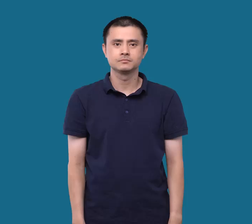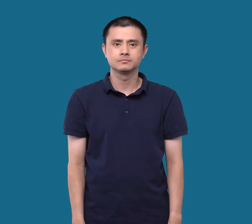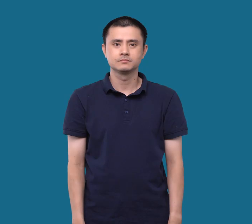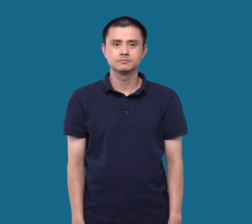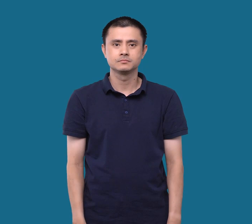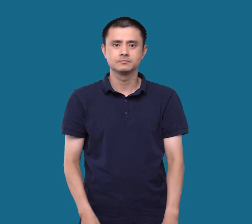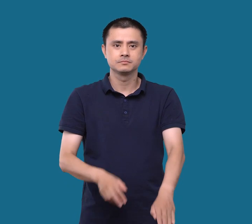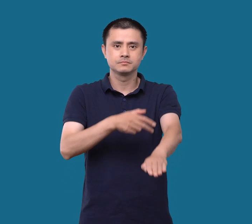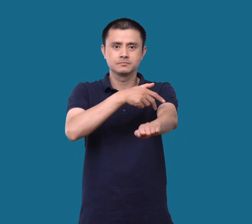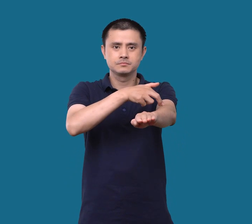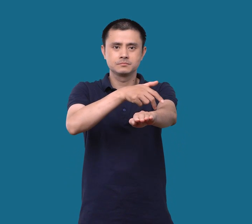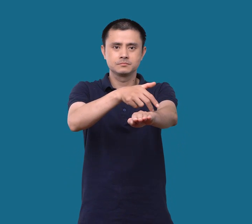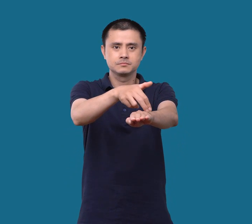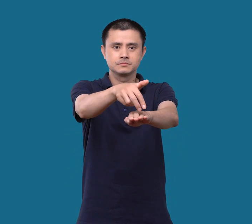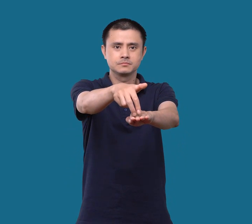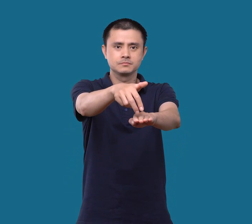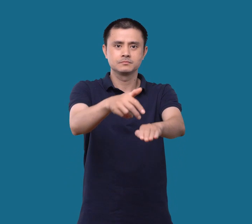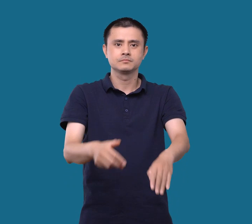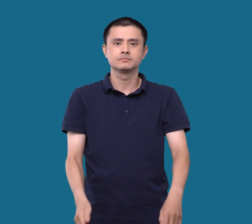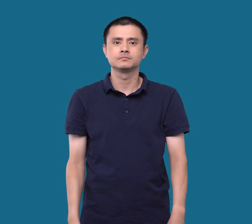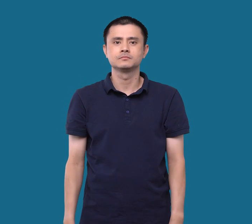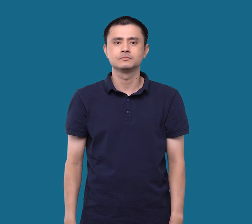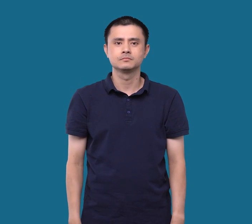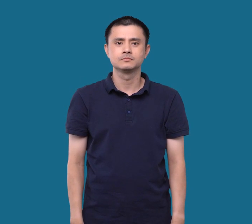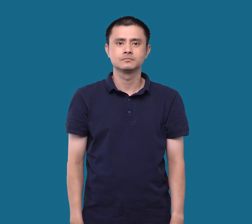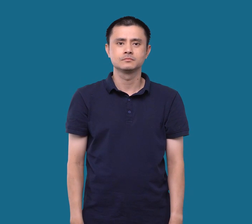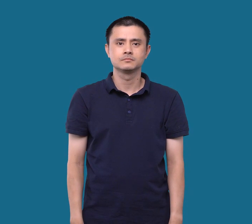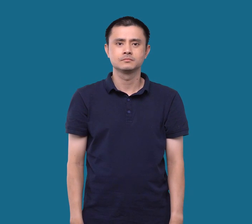lối đi